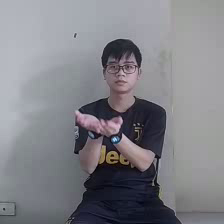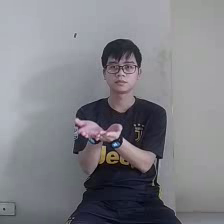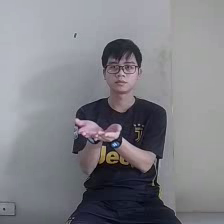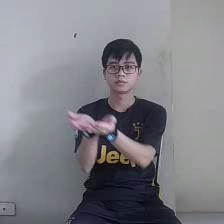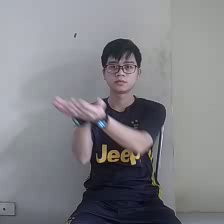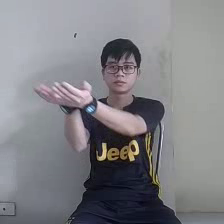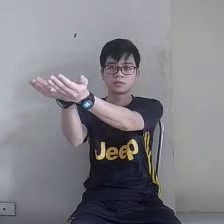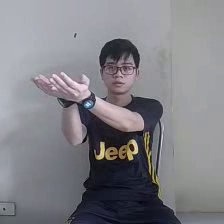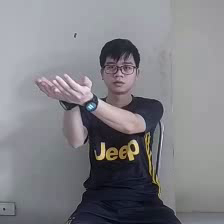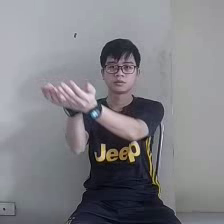Biếu tặng